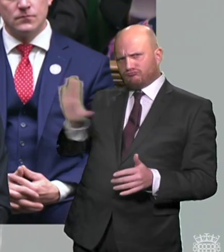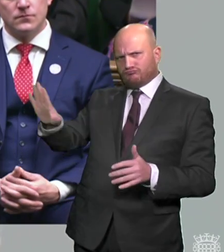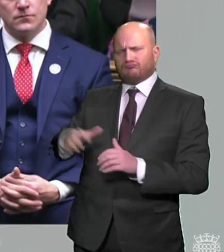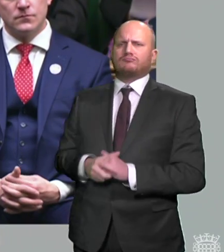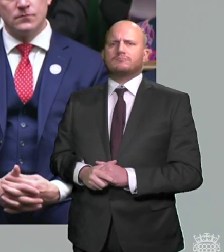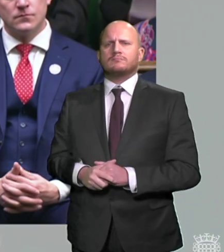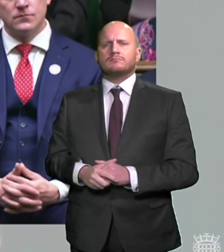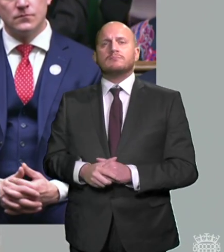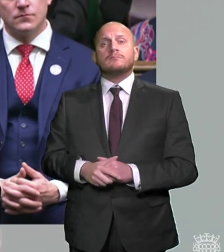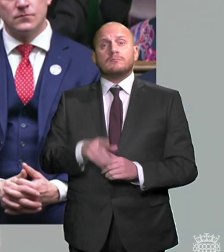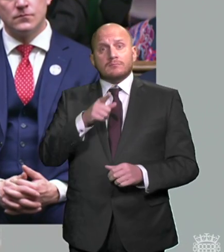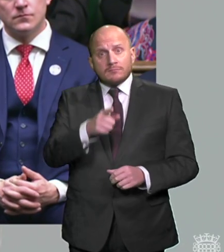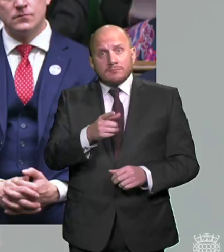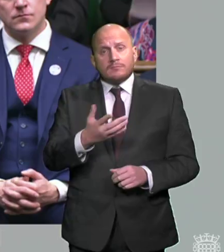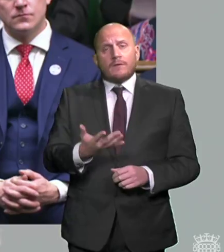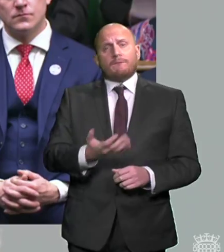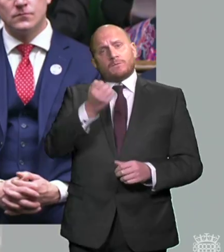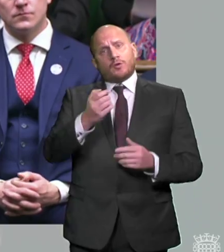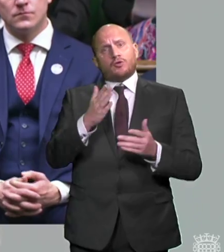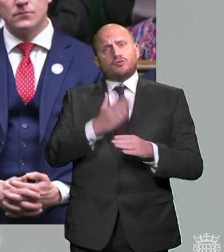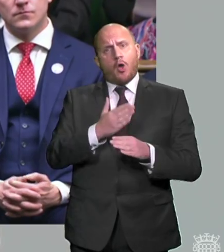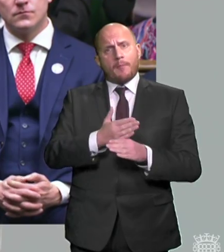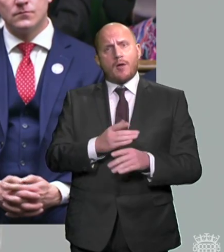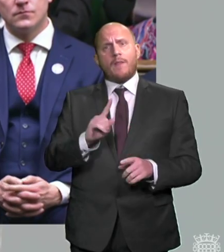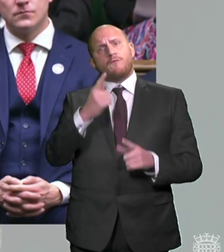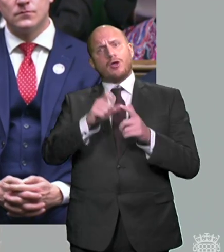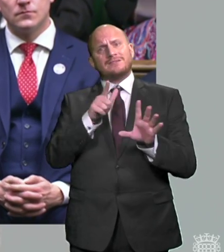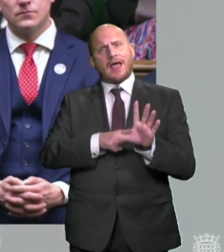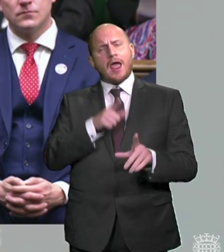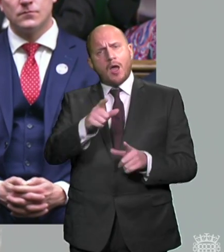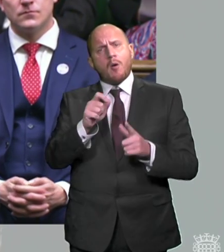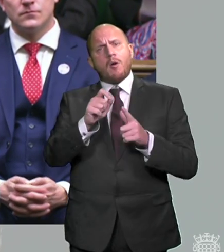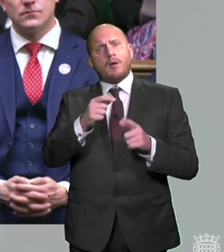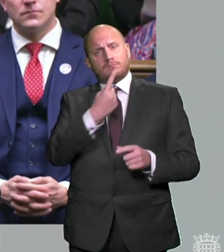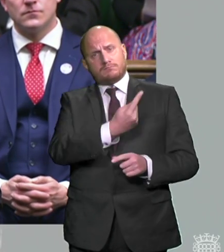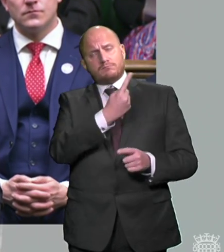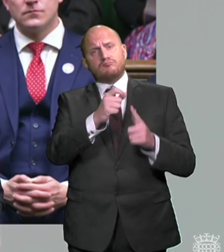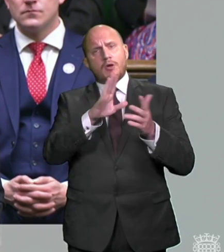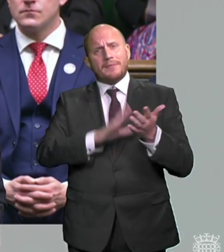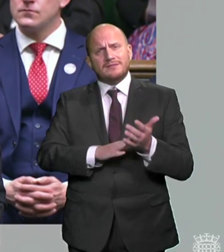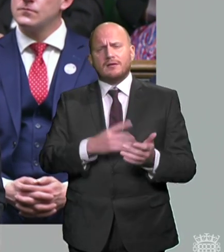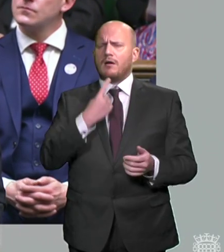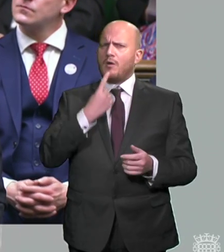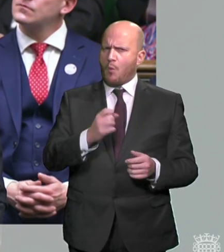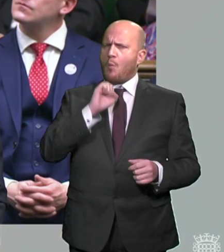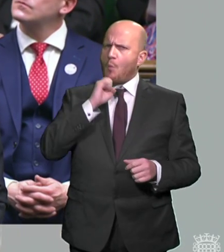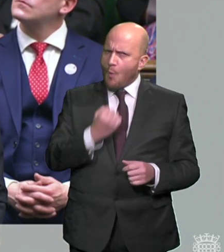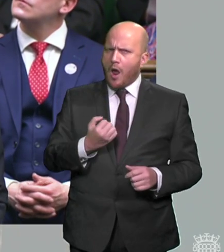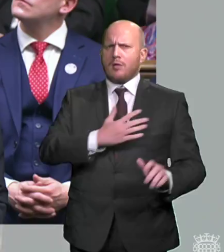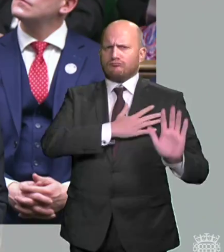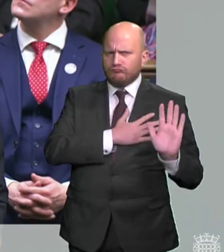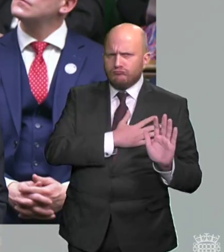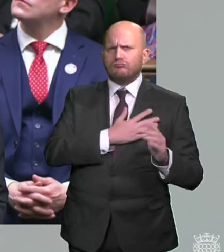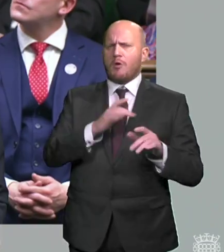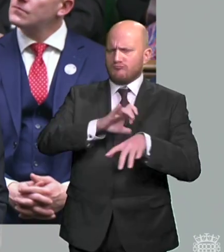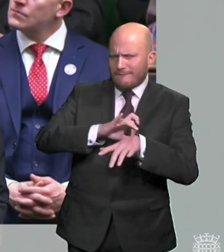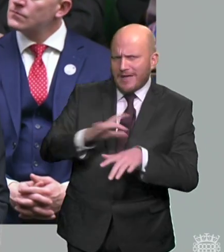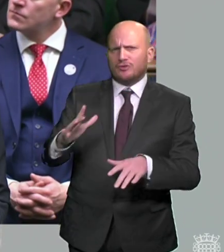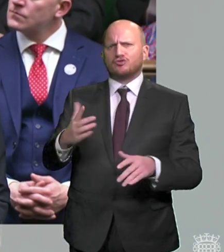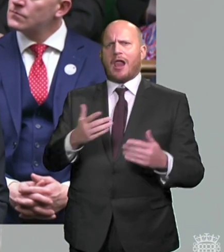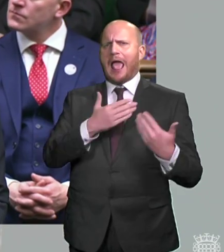When he got the job, on his first day, the Prime Minister promised “integrity, professionalism and accountability”.